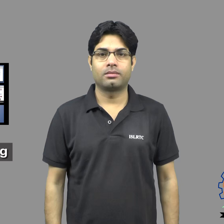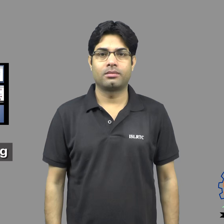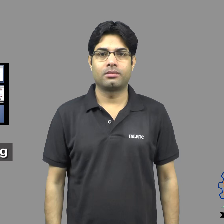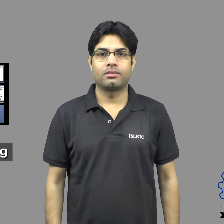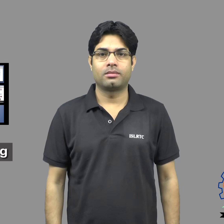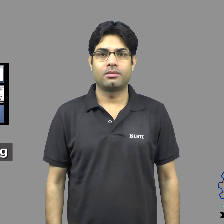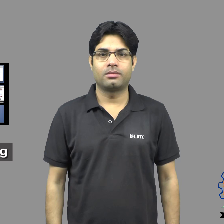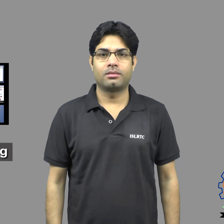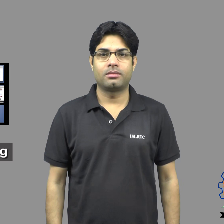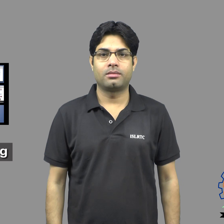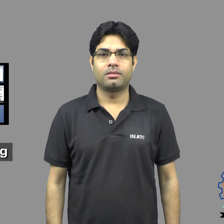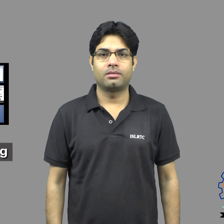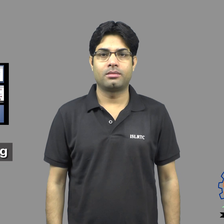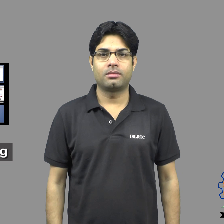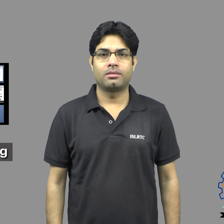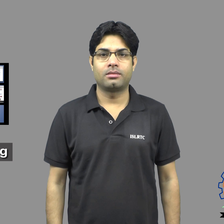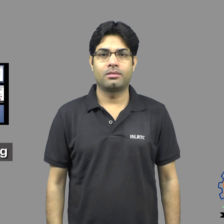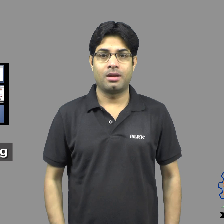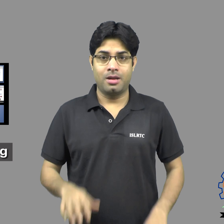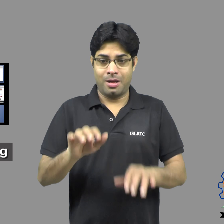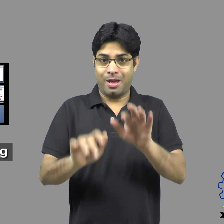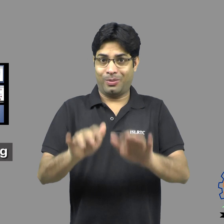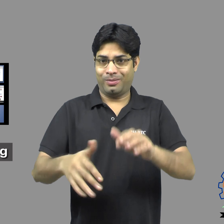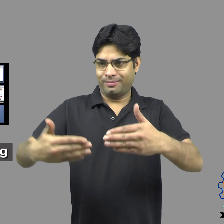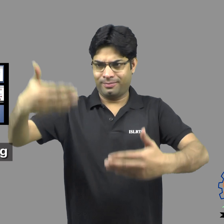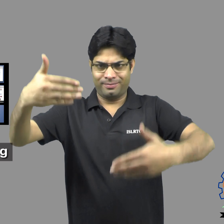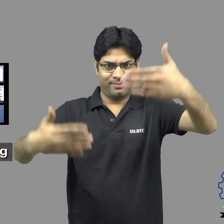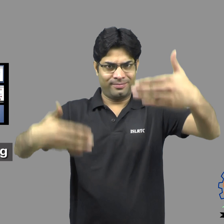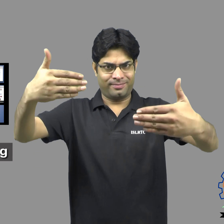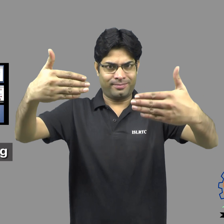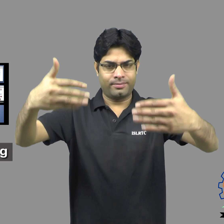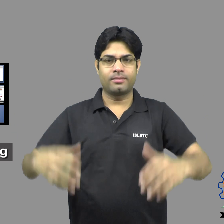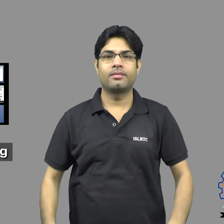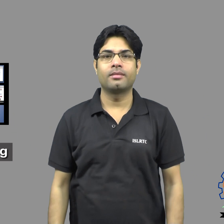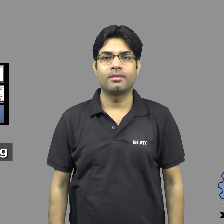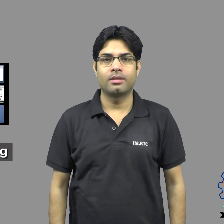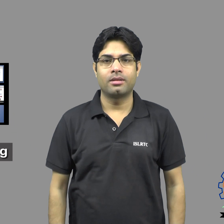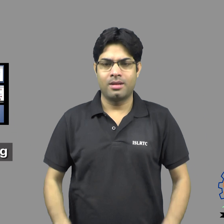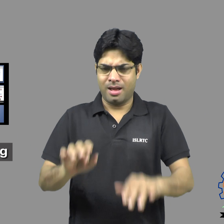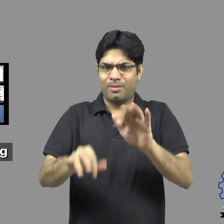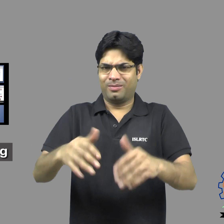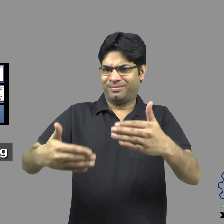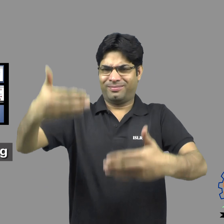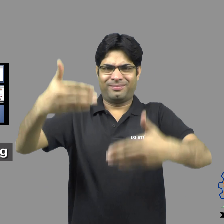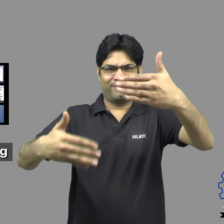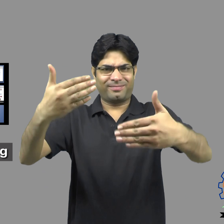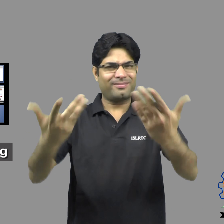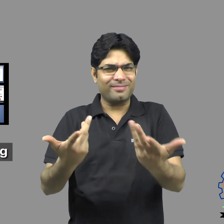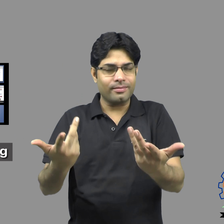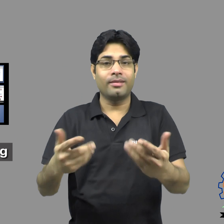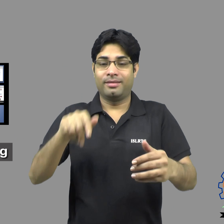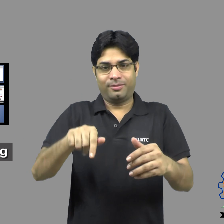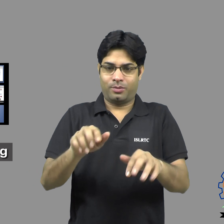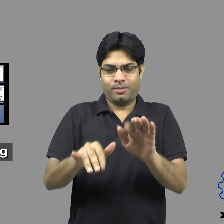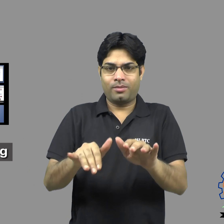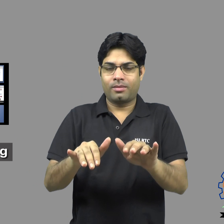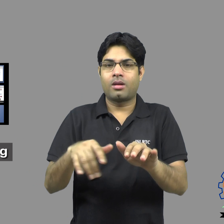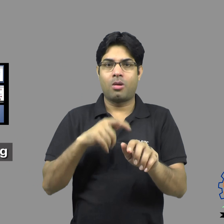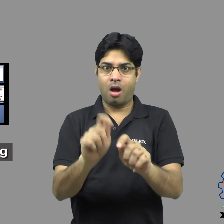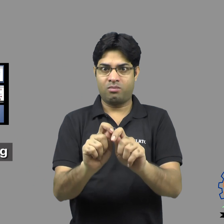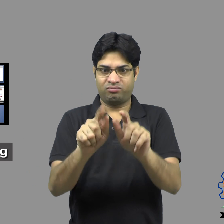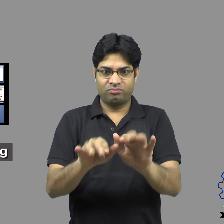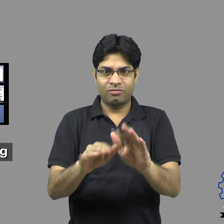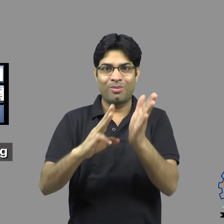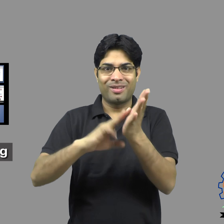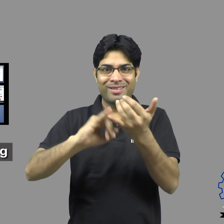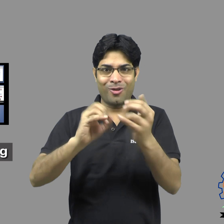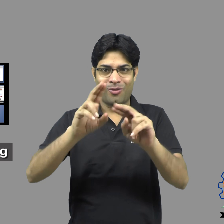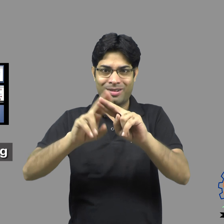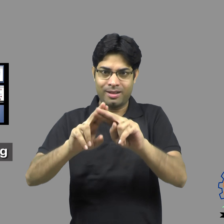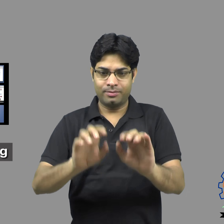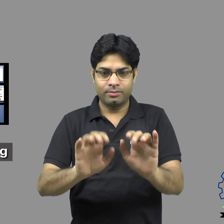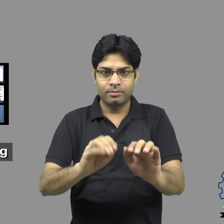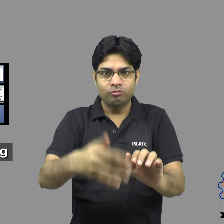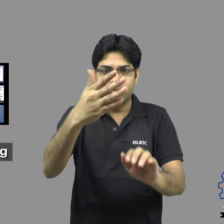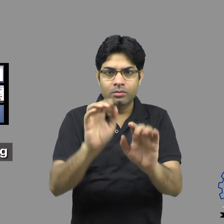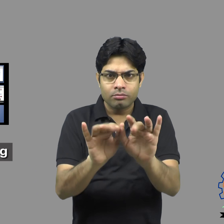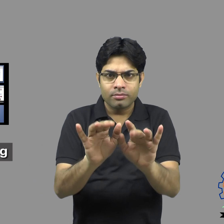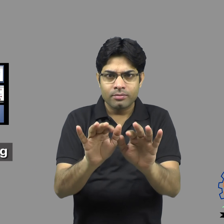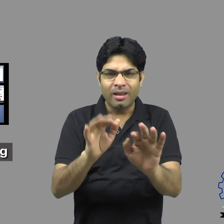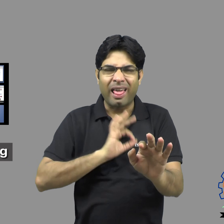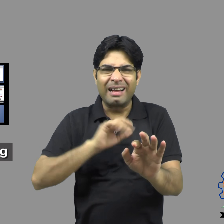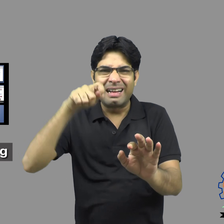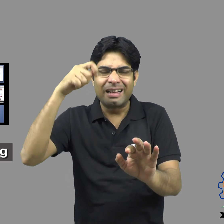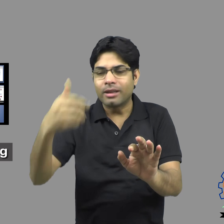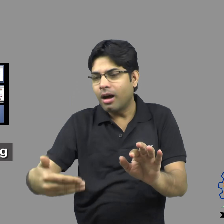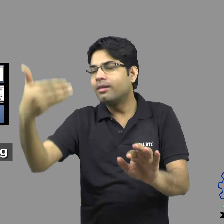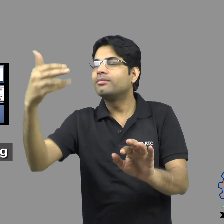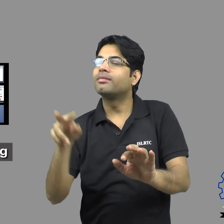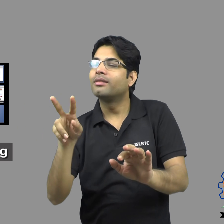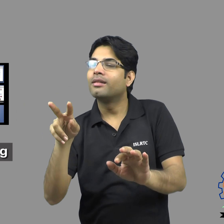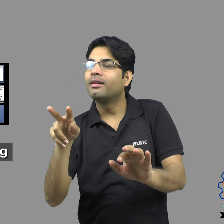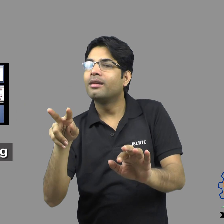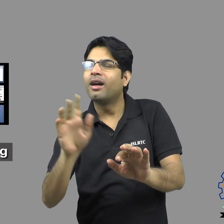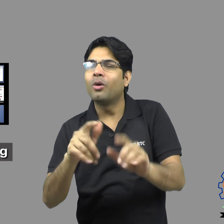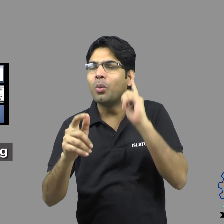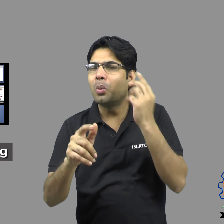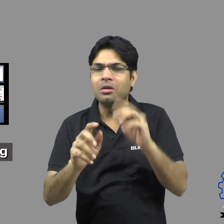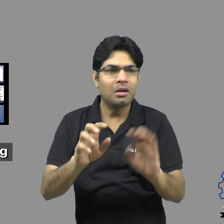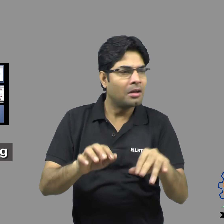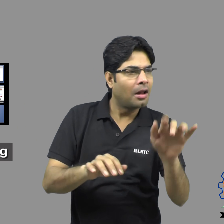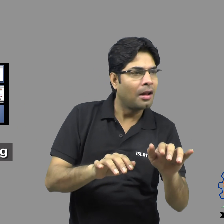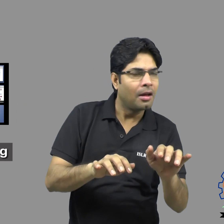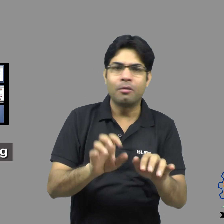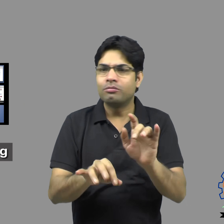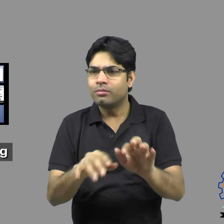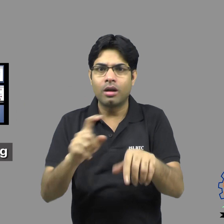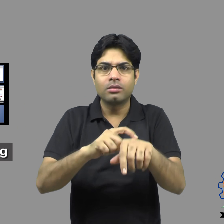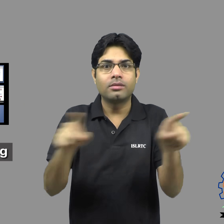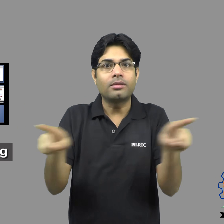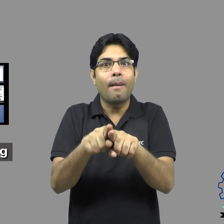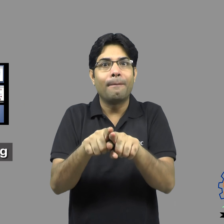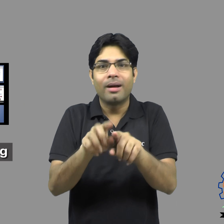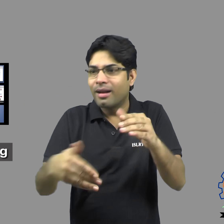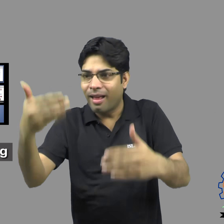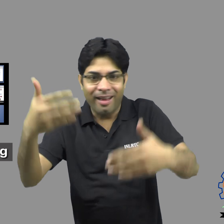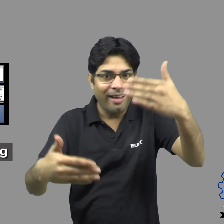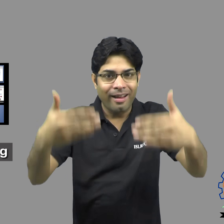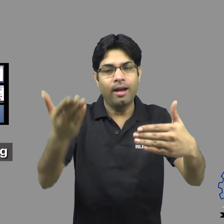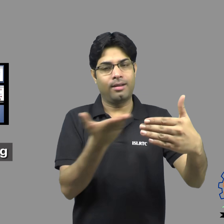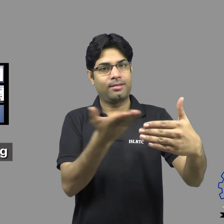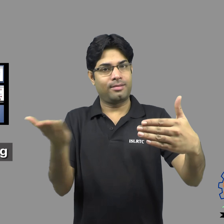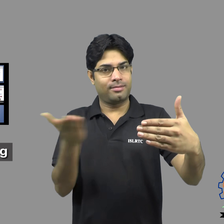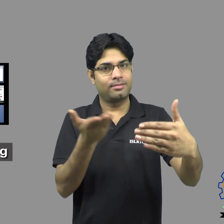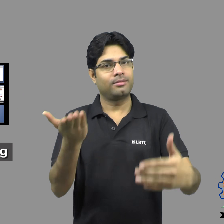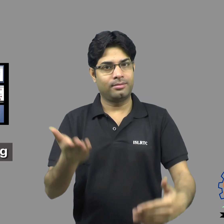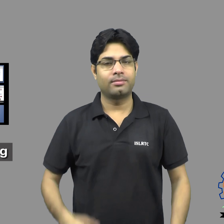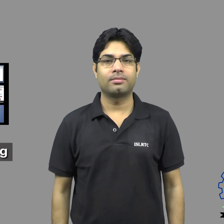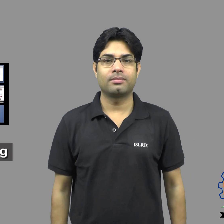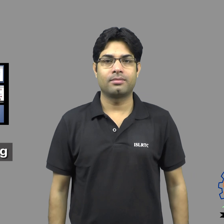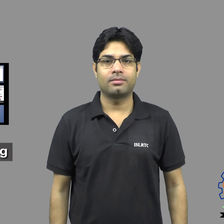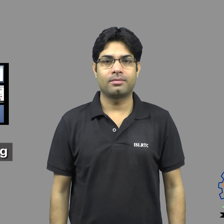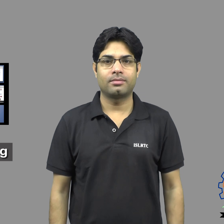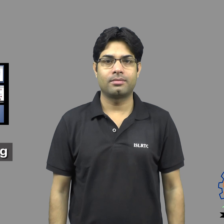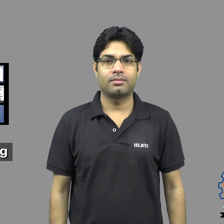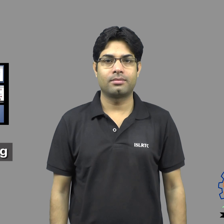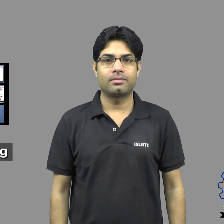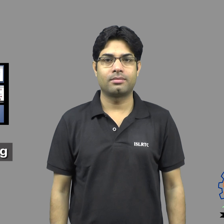Multi Tasking